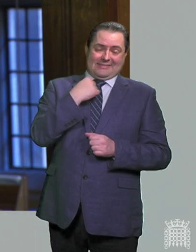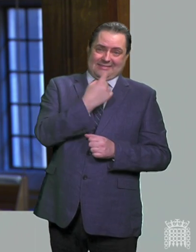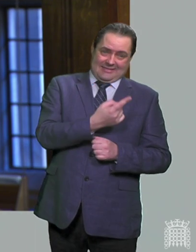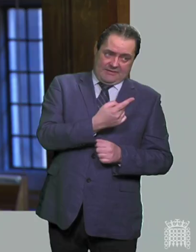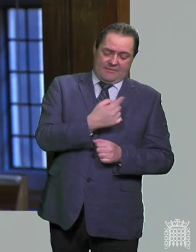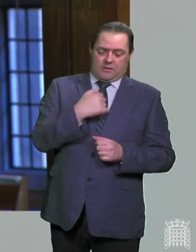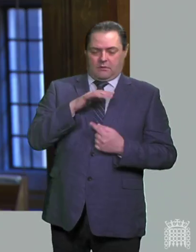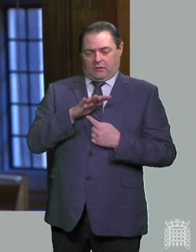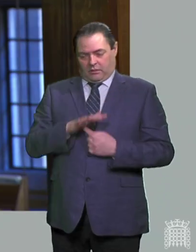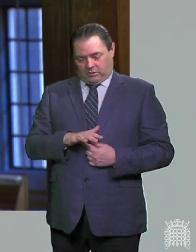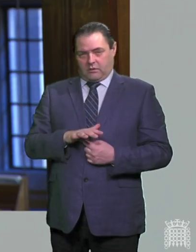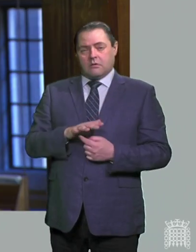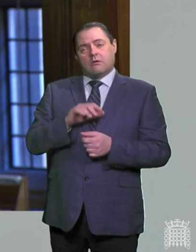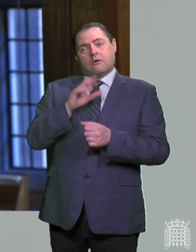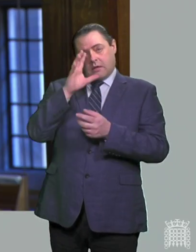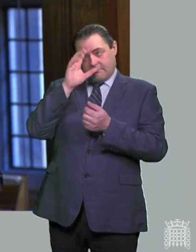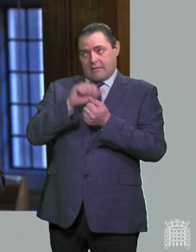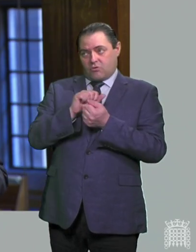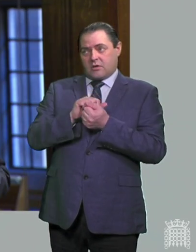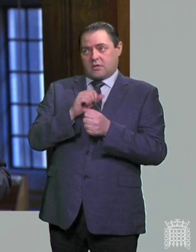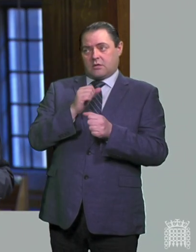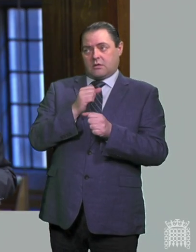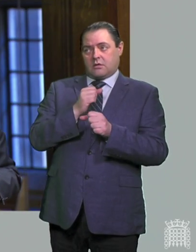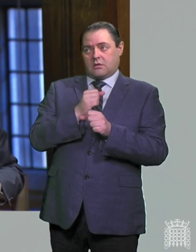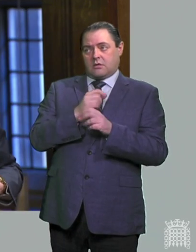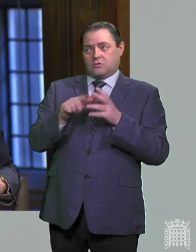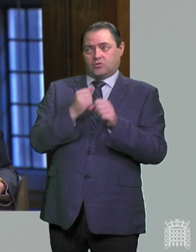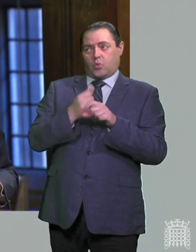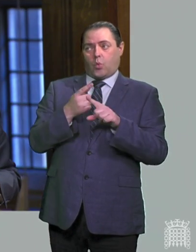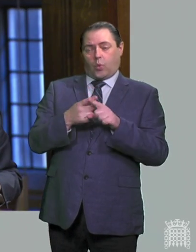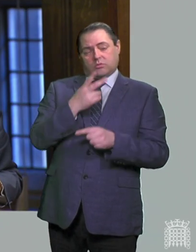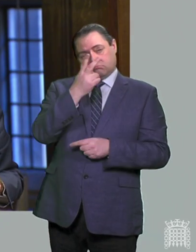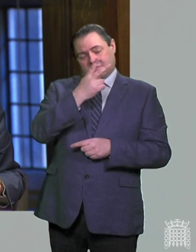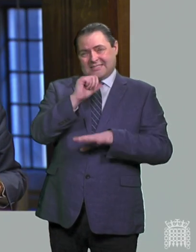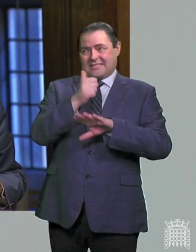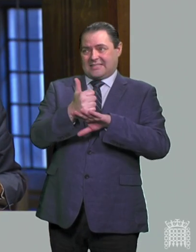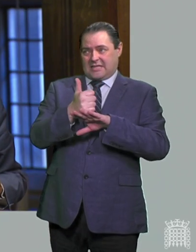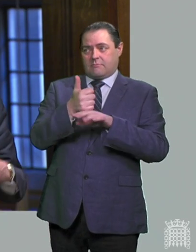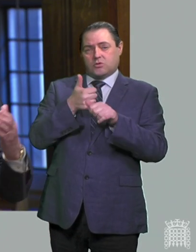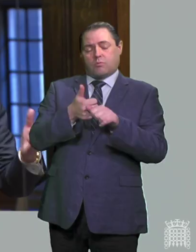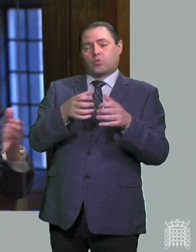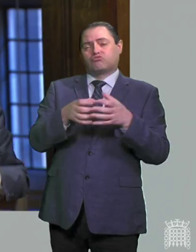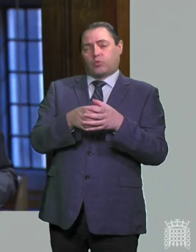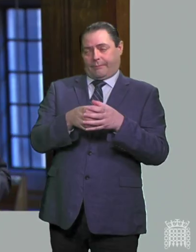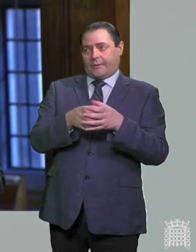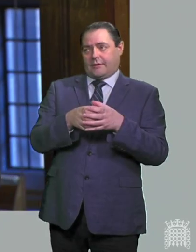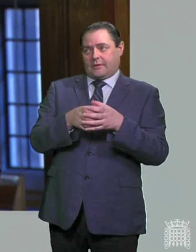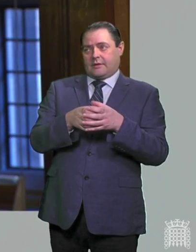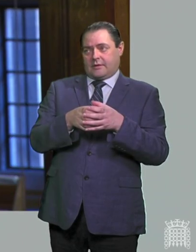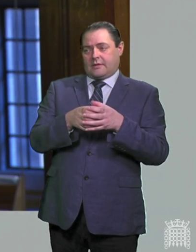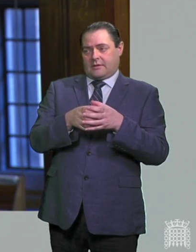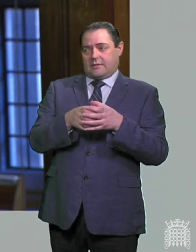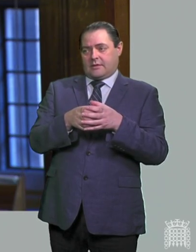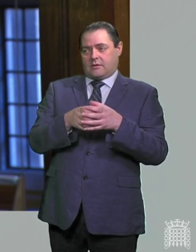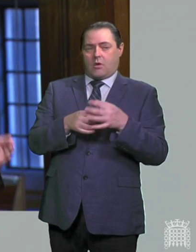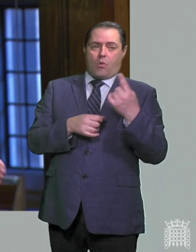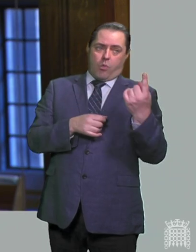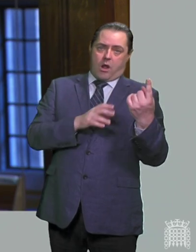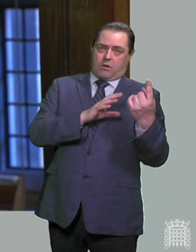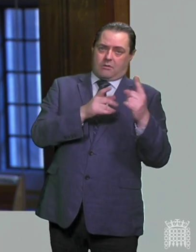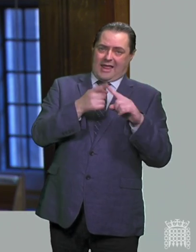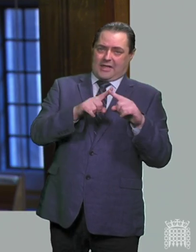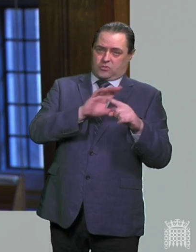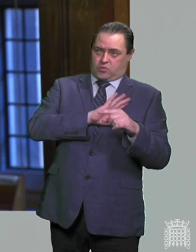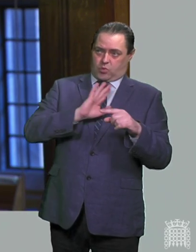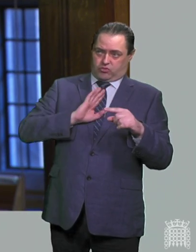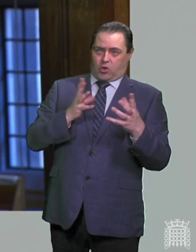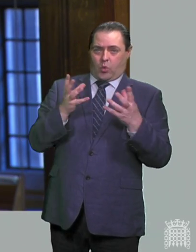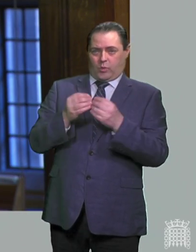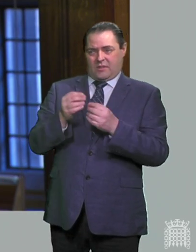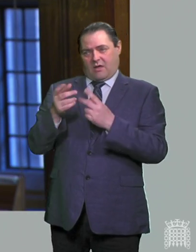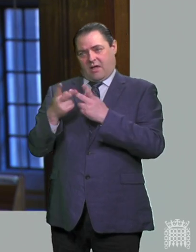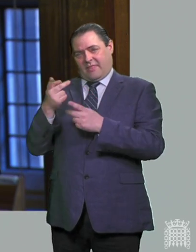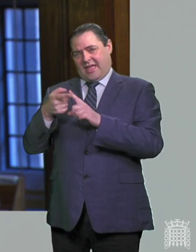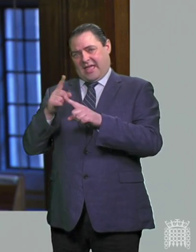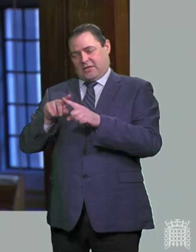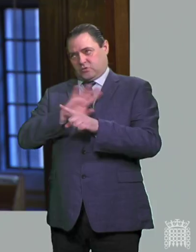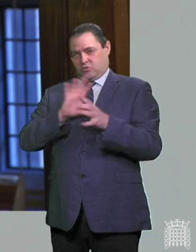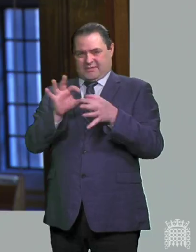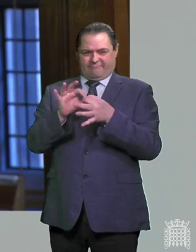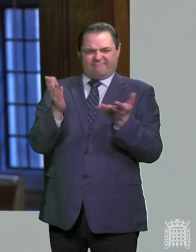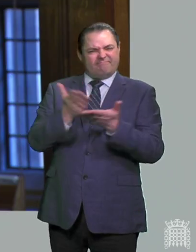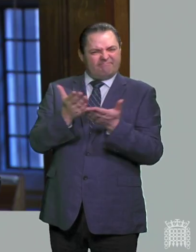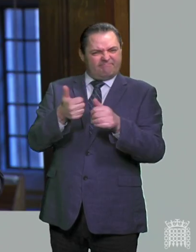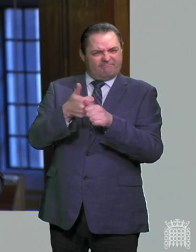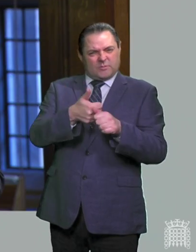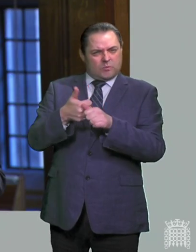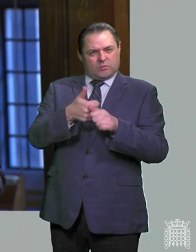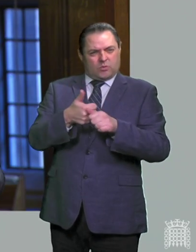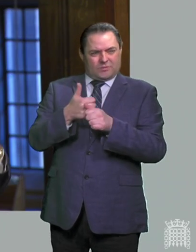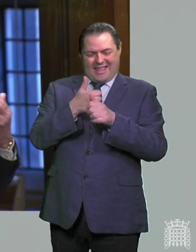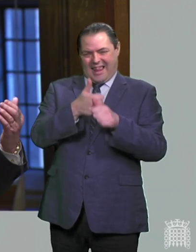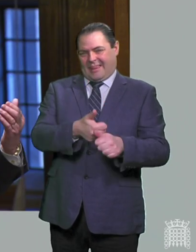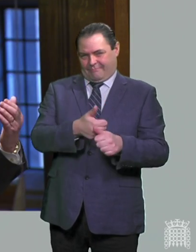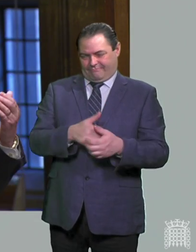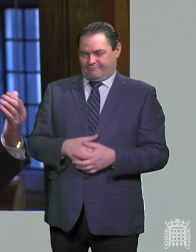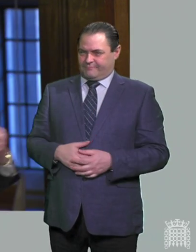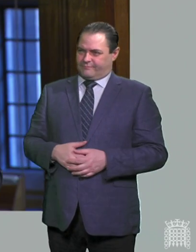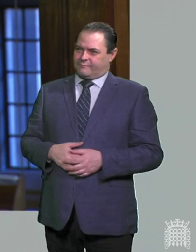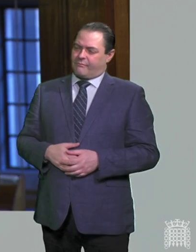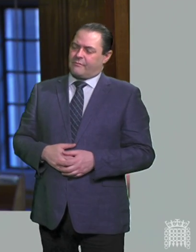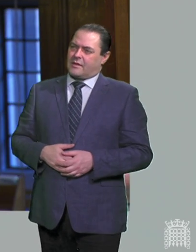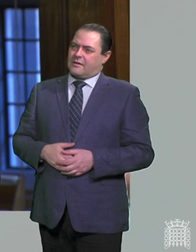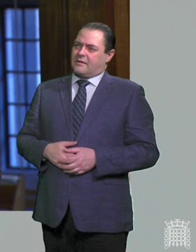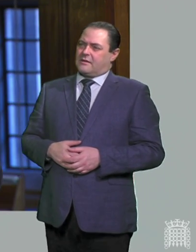In memory of George, Adrian and Carol set up a support group, which marries up one veteran with another to enable them to talk and, hopefully, help them.